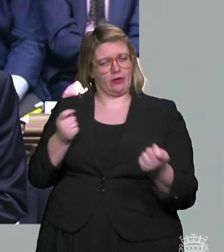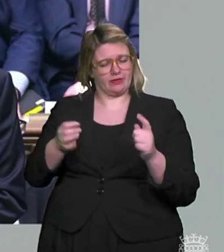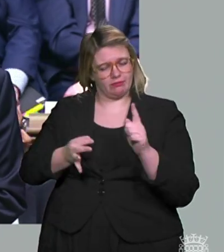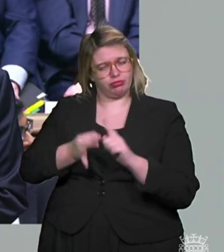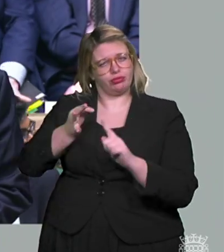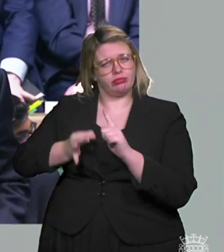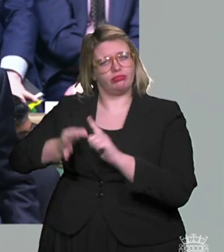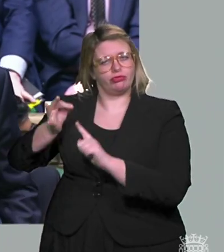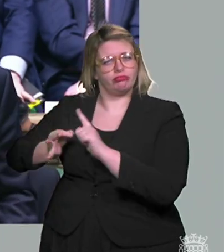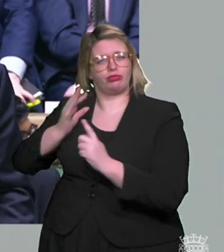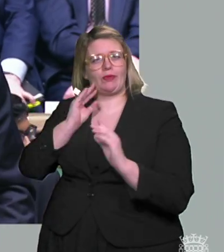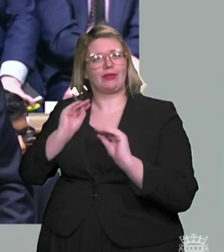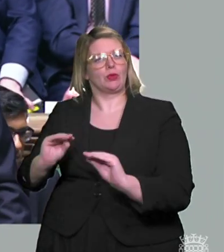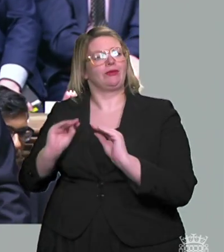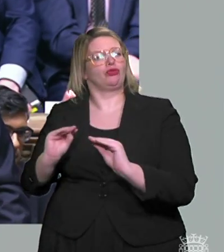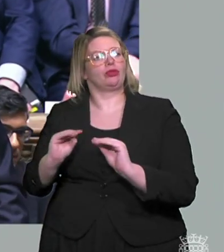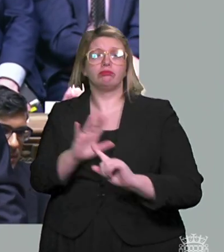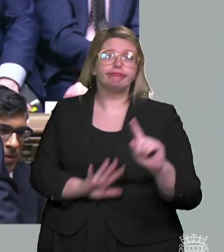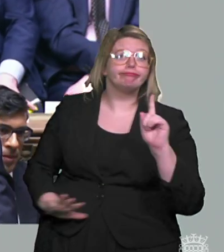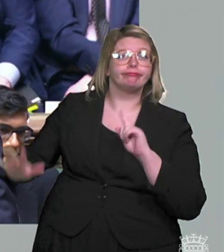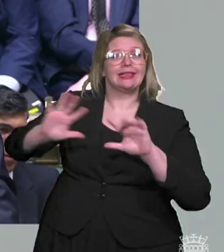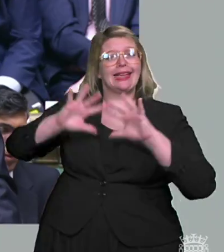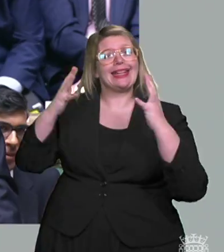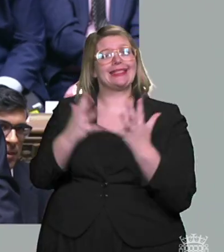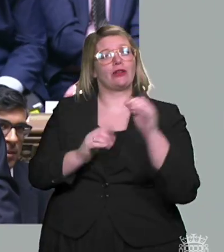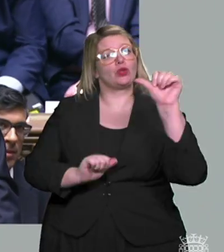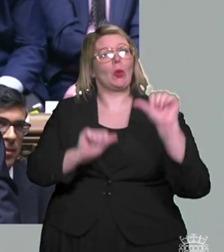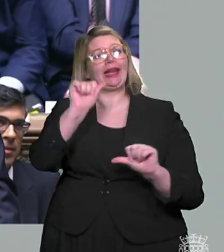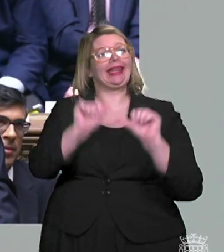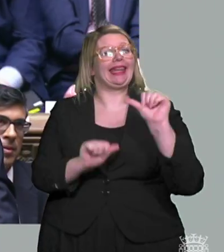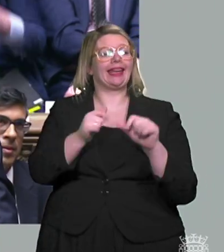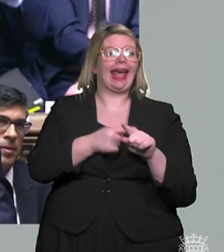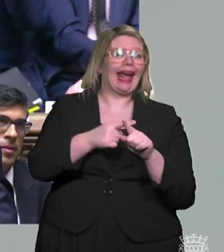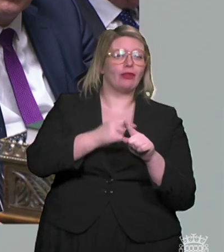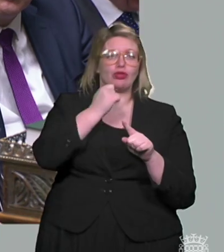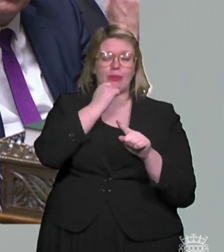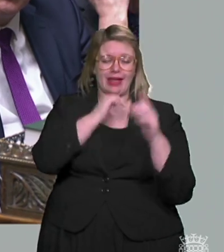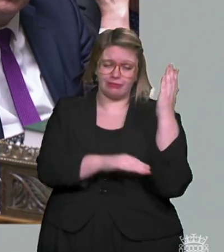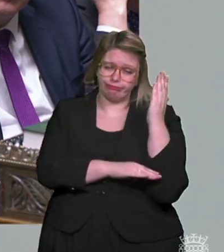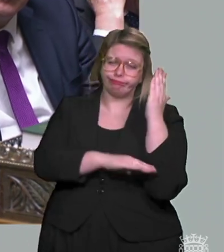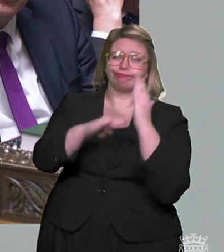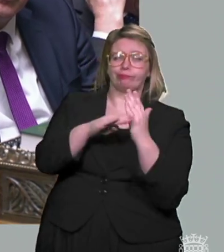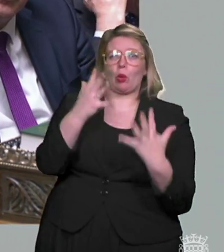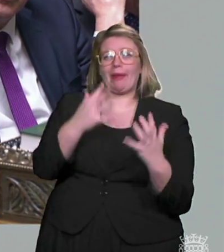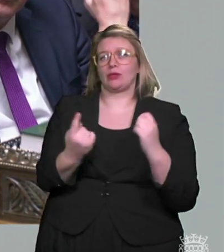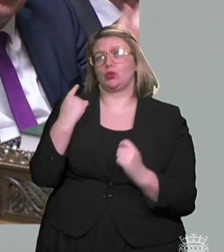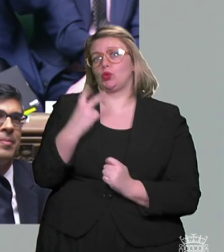We have risen by nearly 10 places in the international league tables for English and maths since 2015.